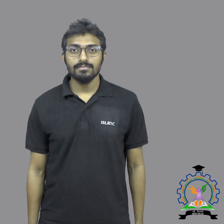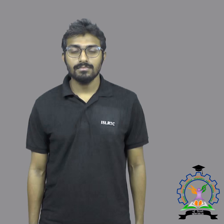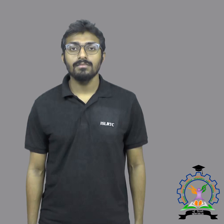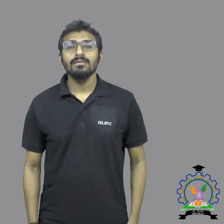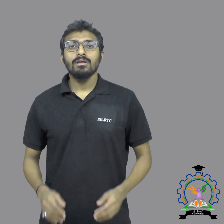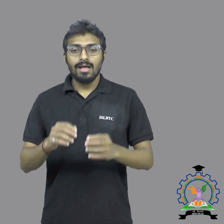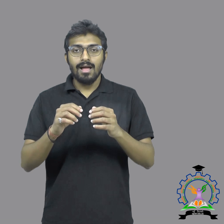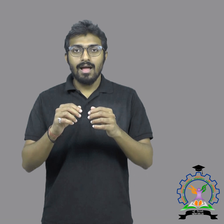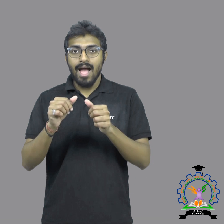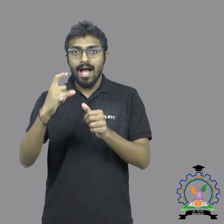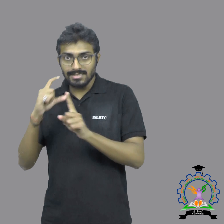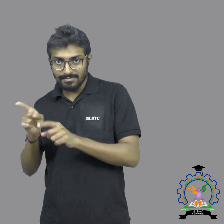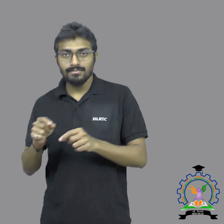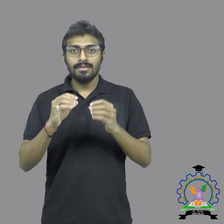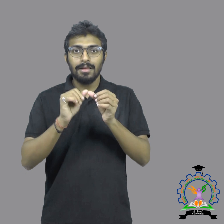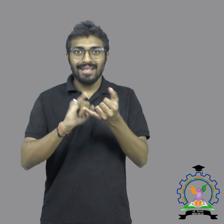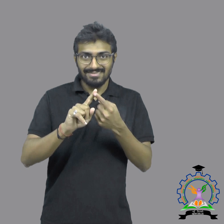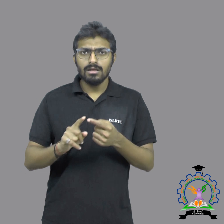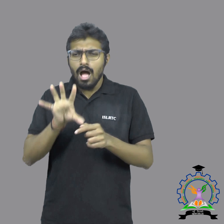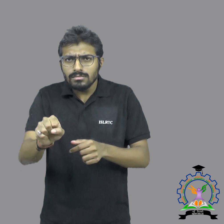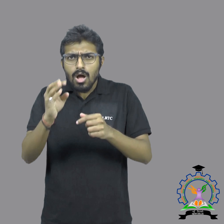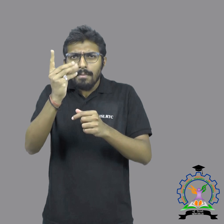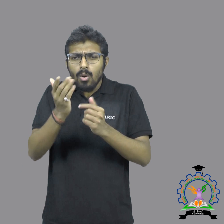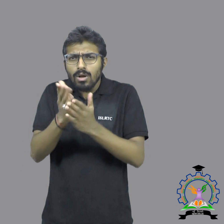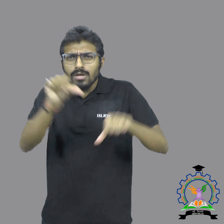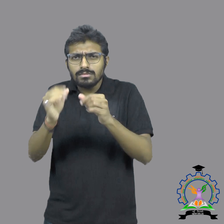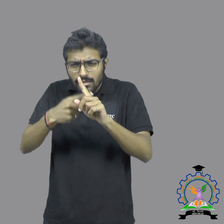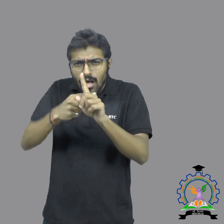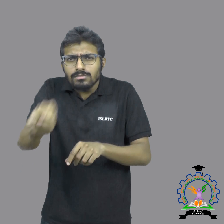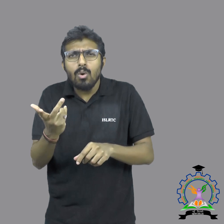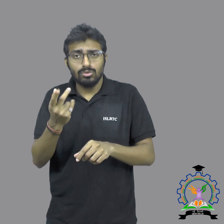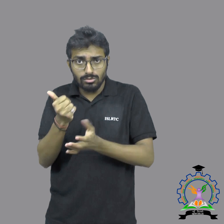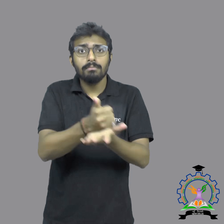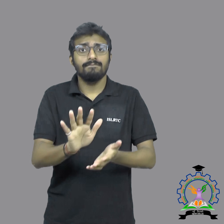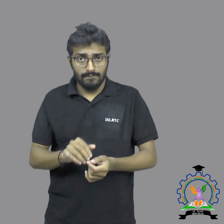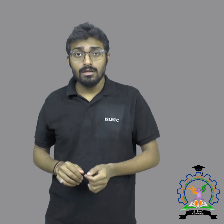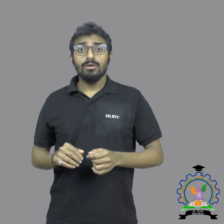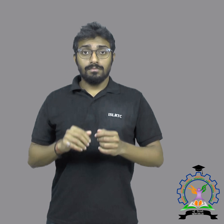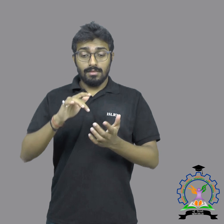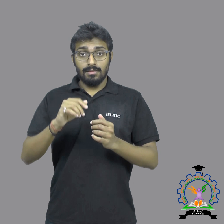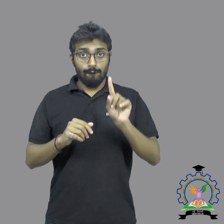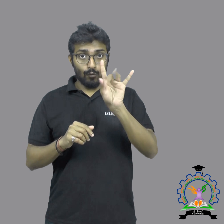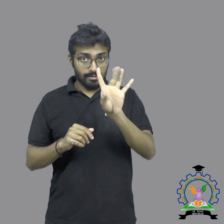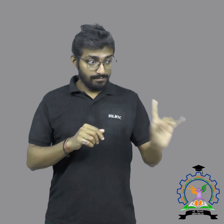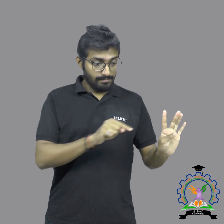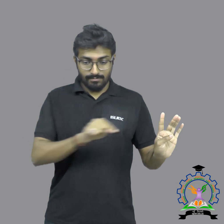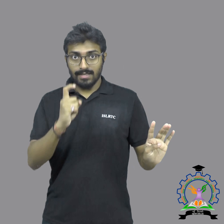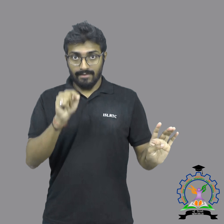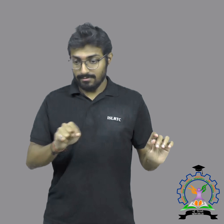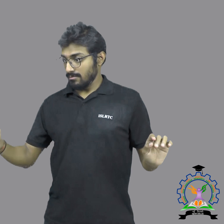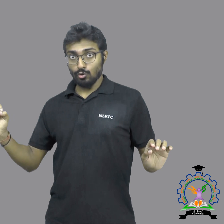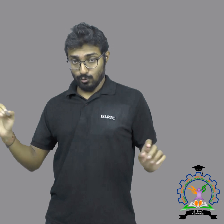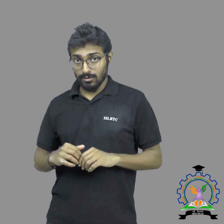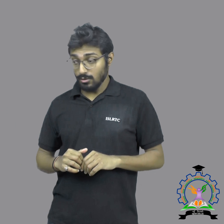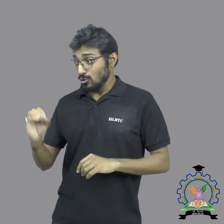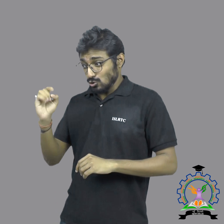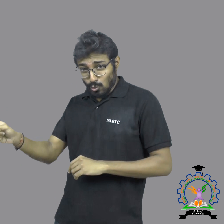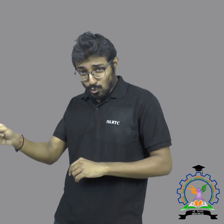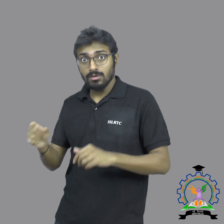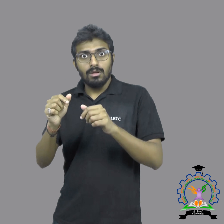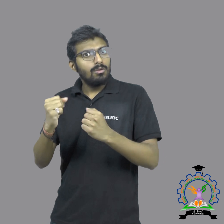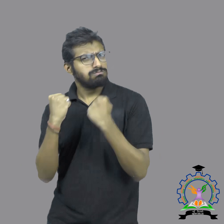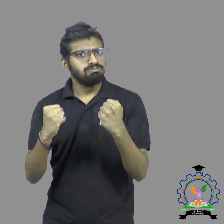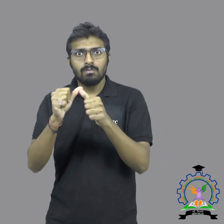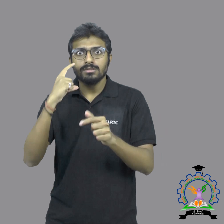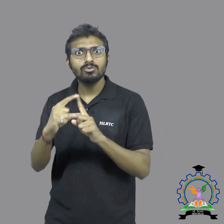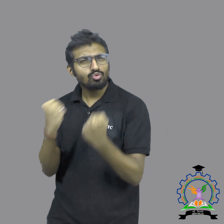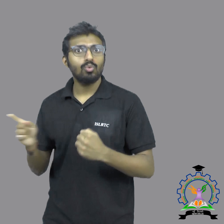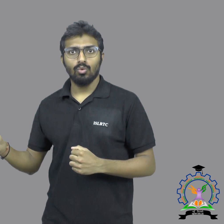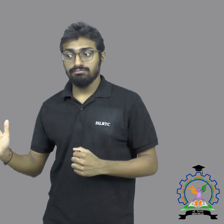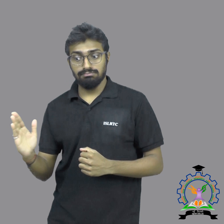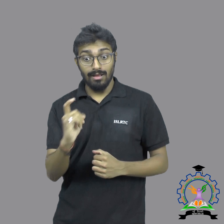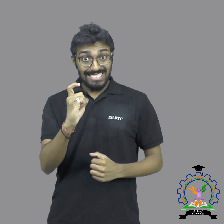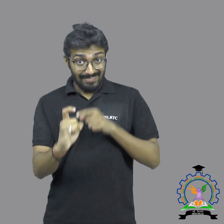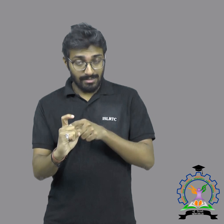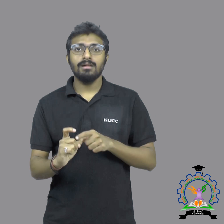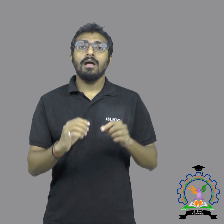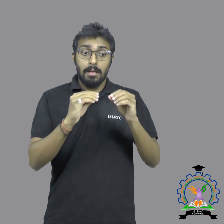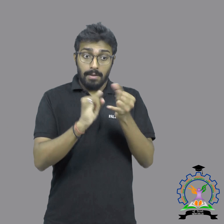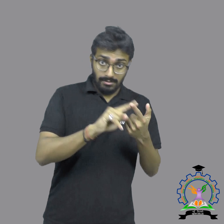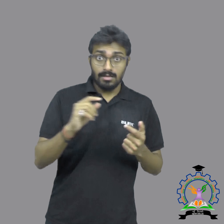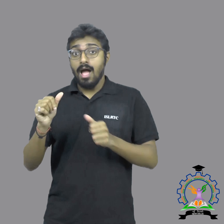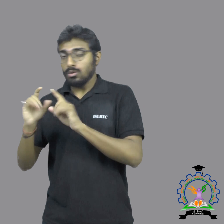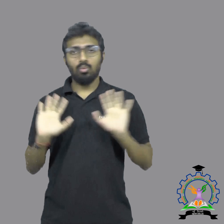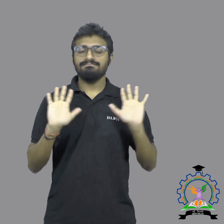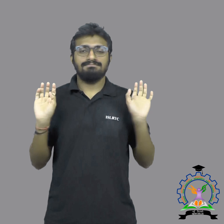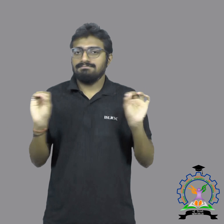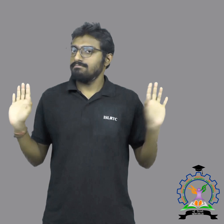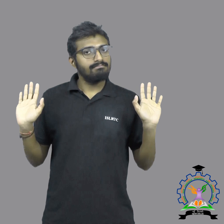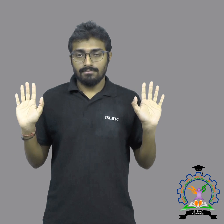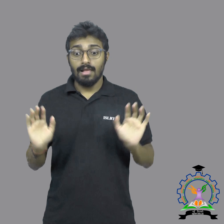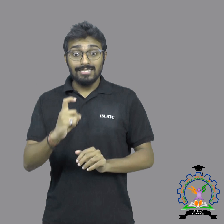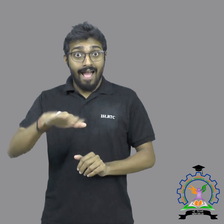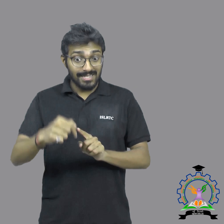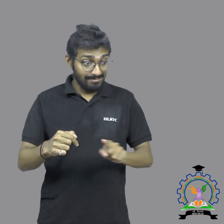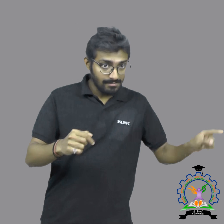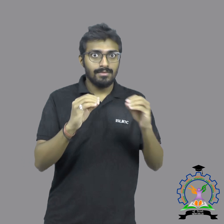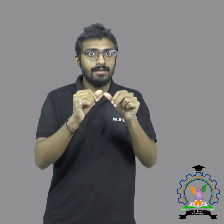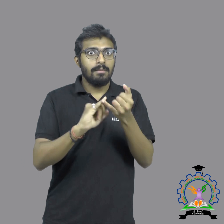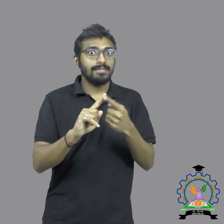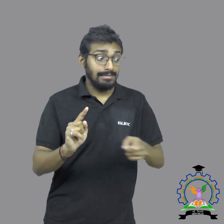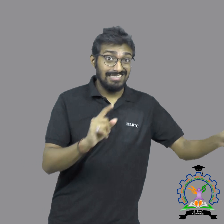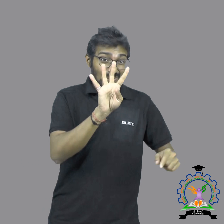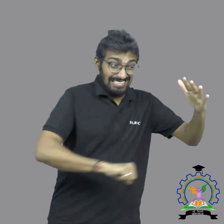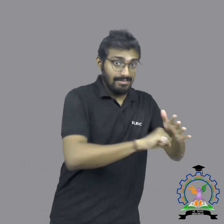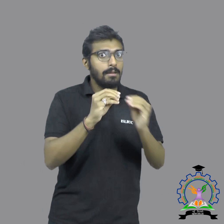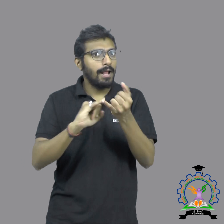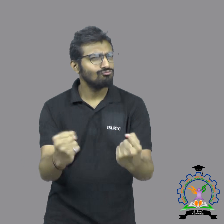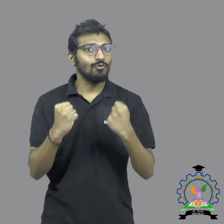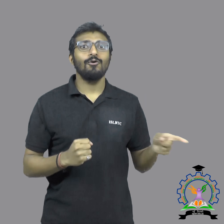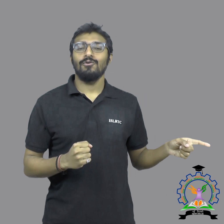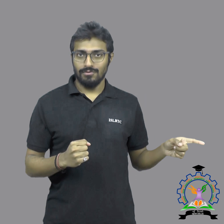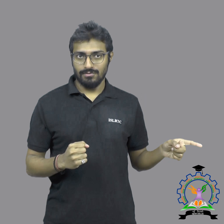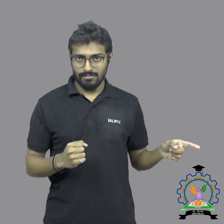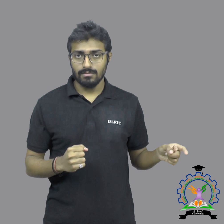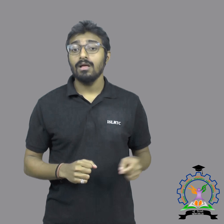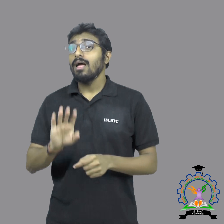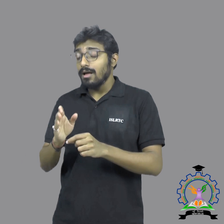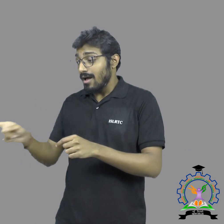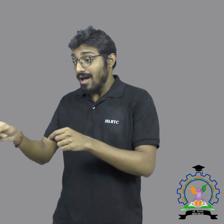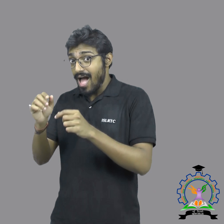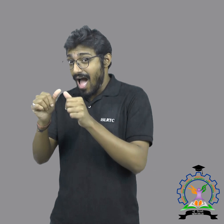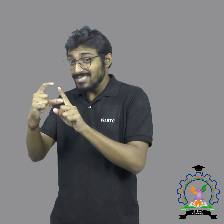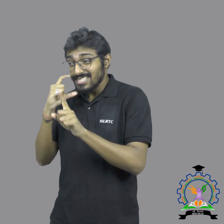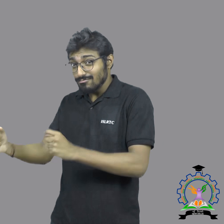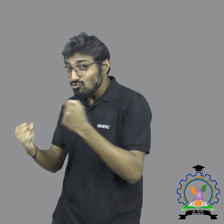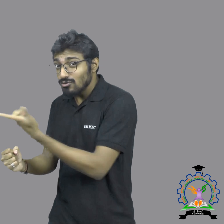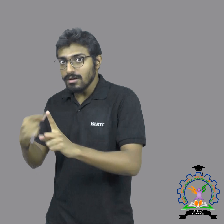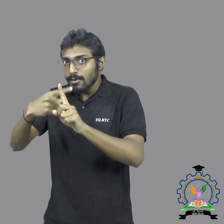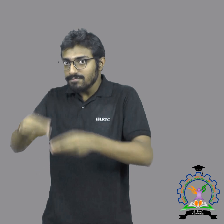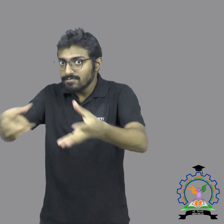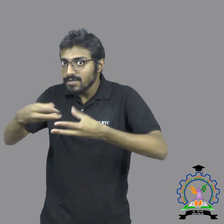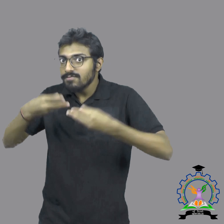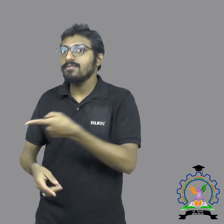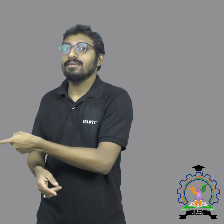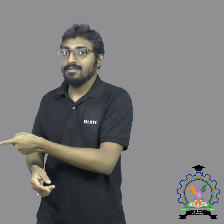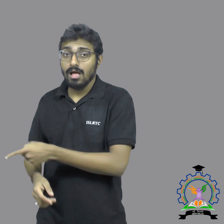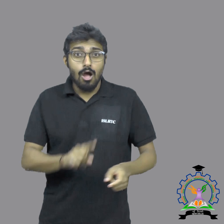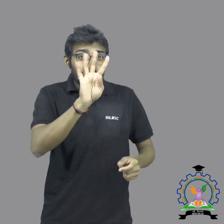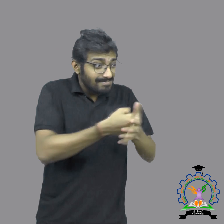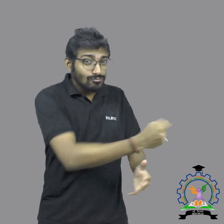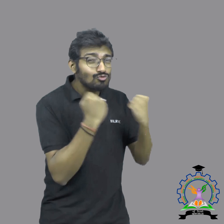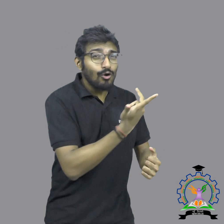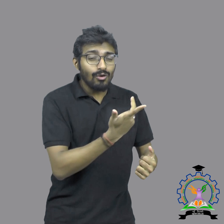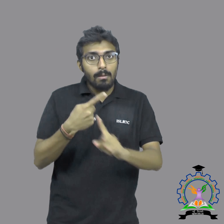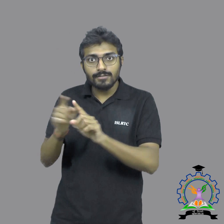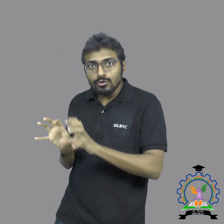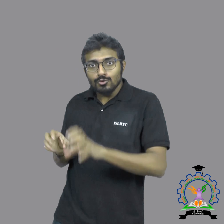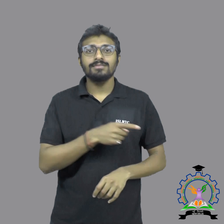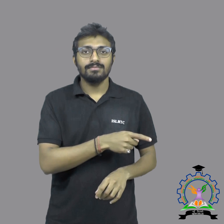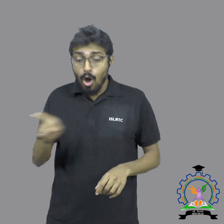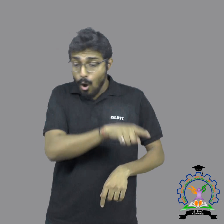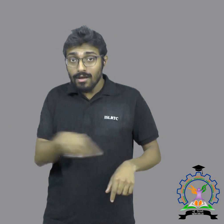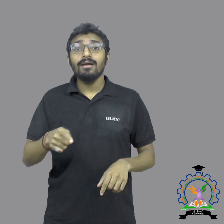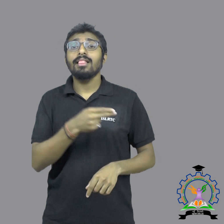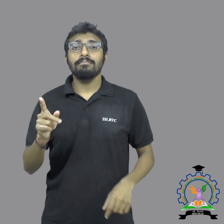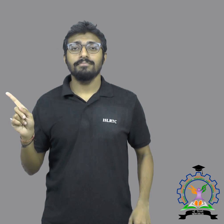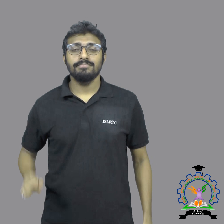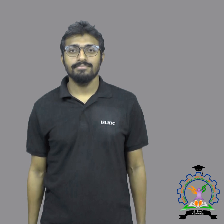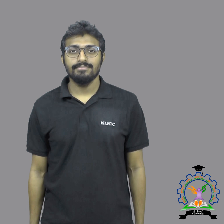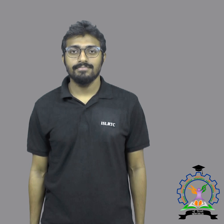Ph Value